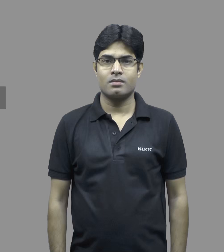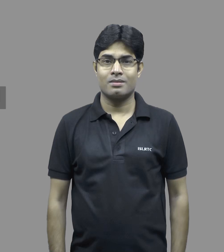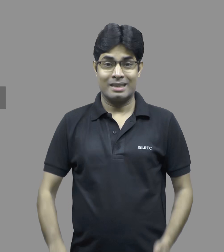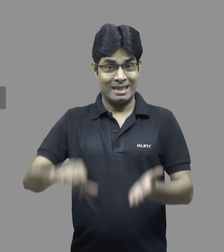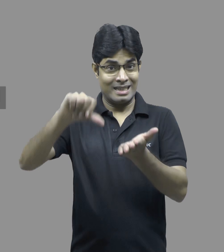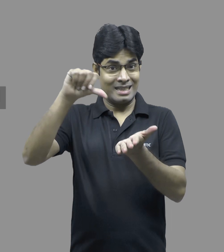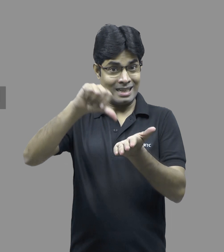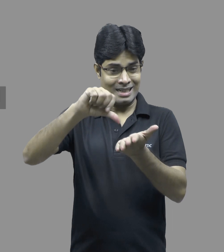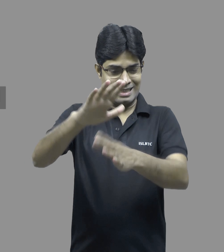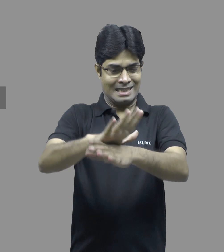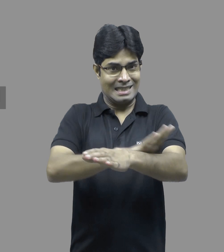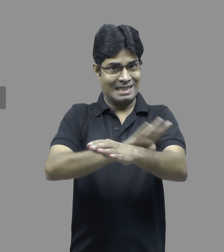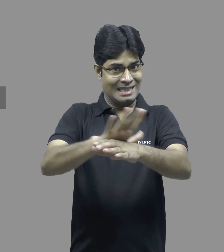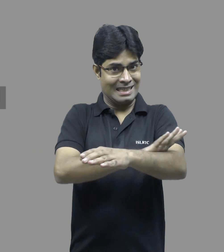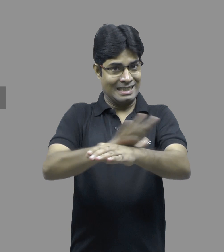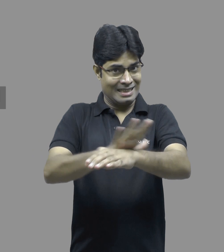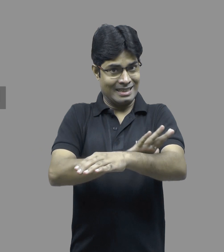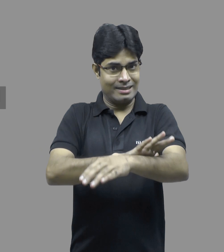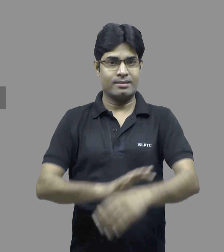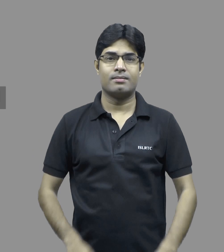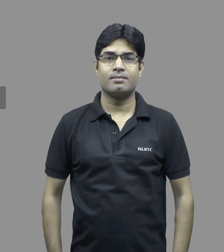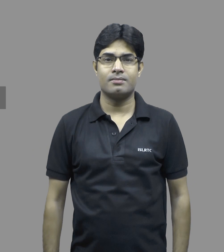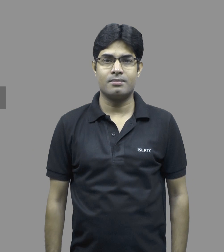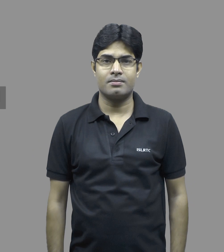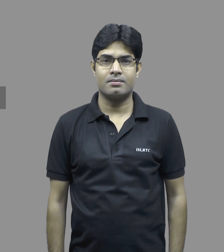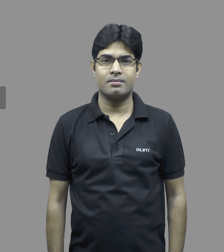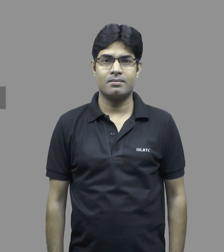Oil